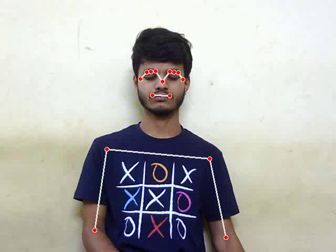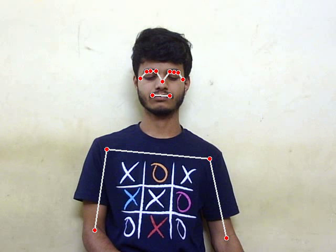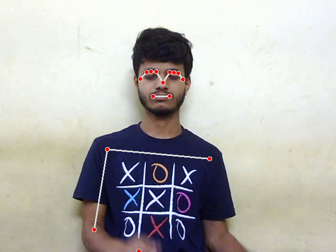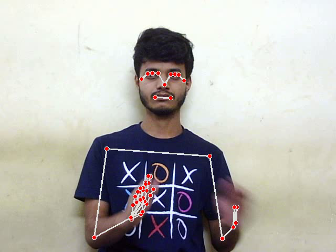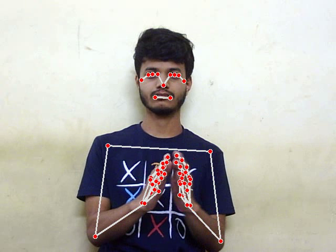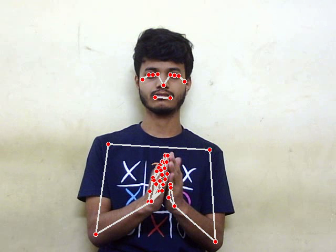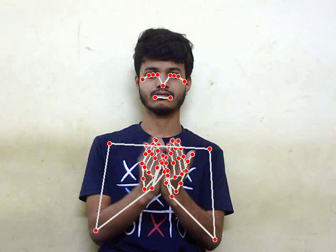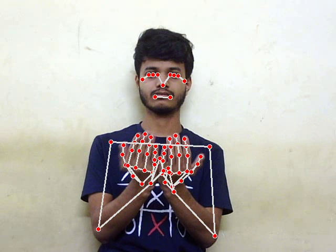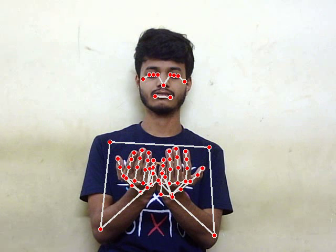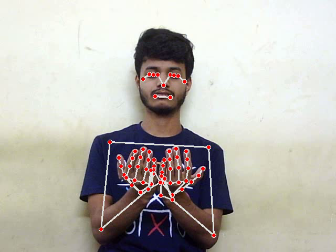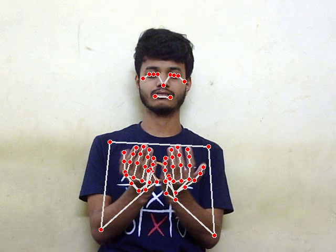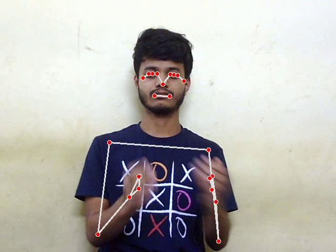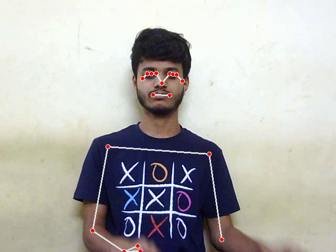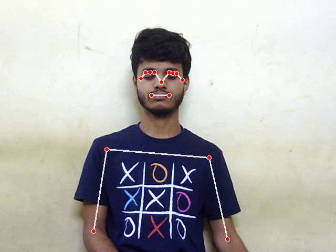book